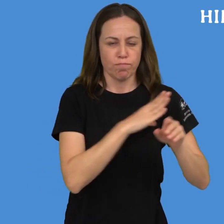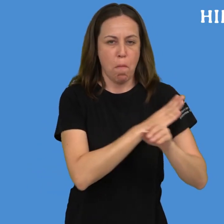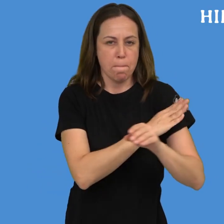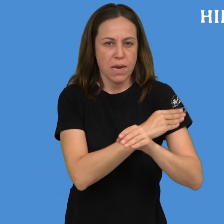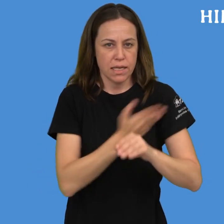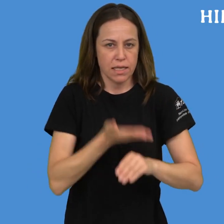tensión